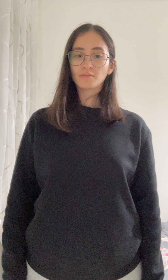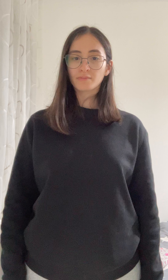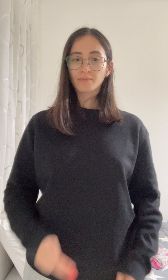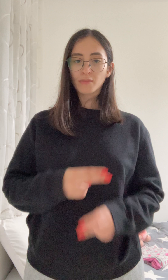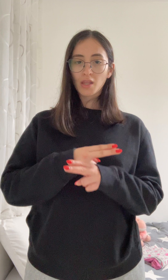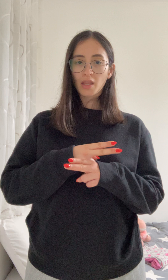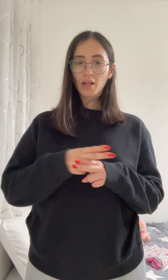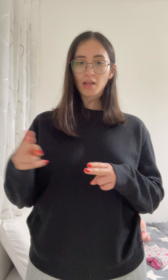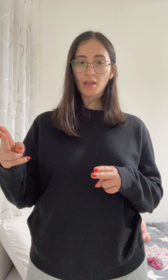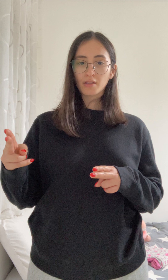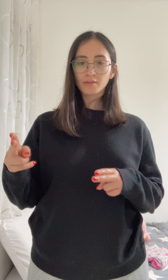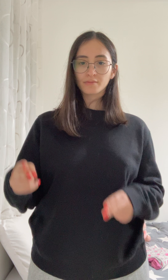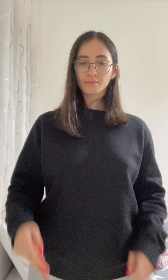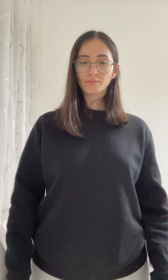נקי